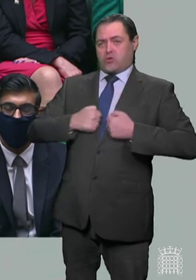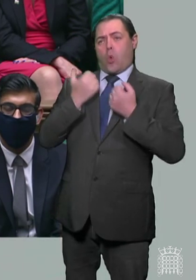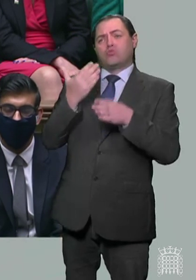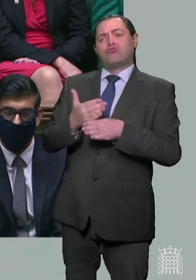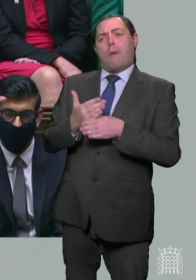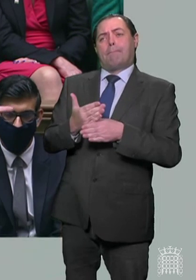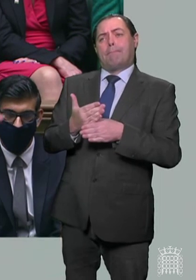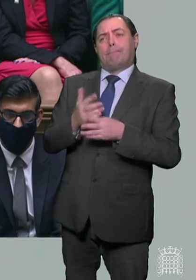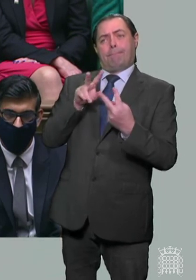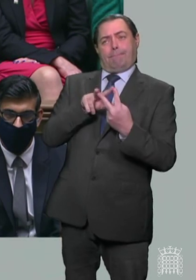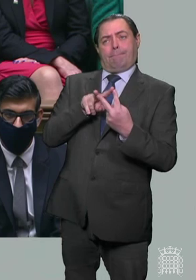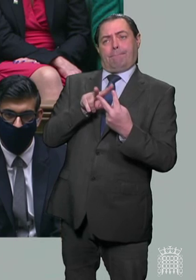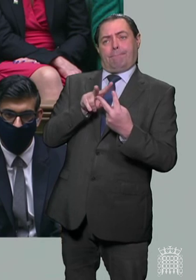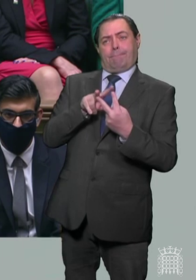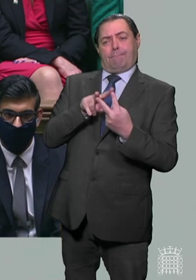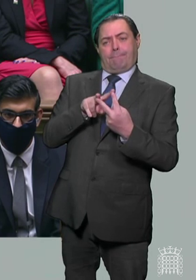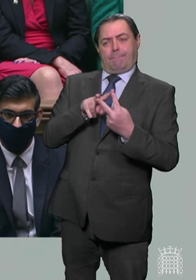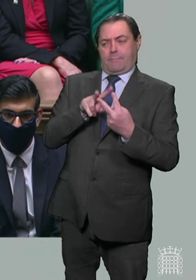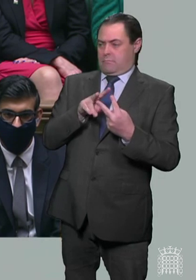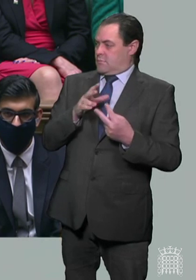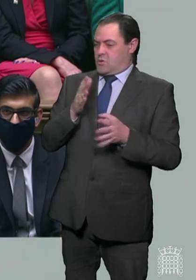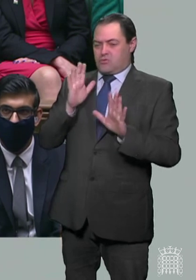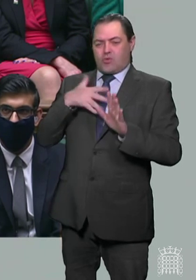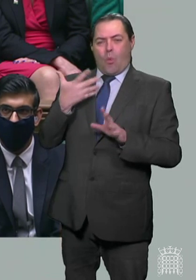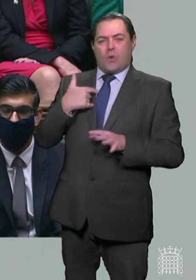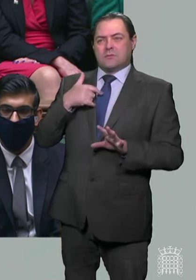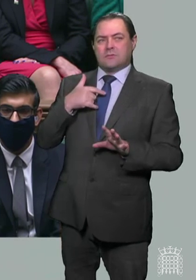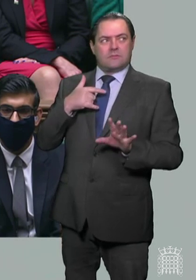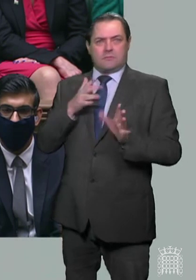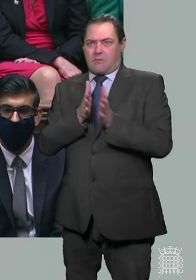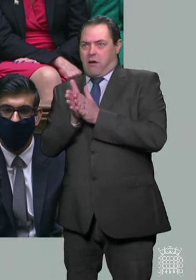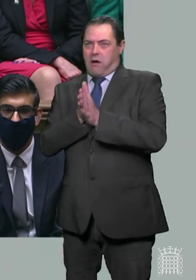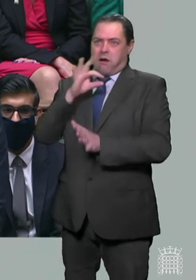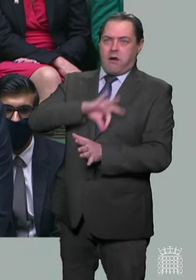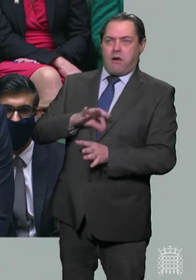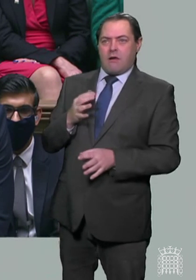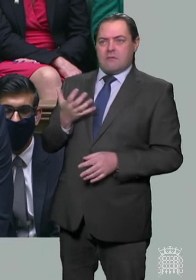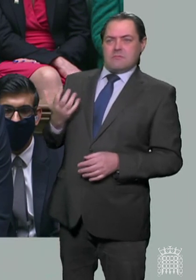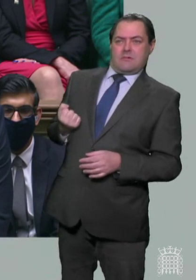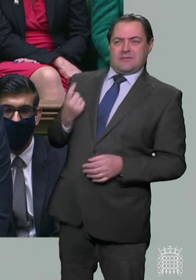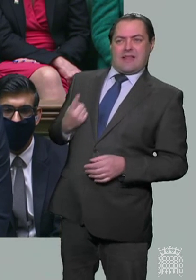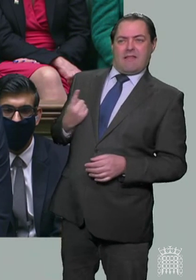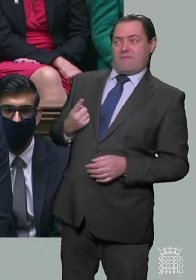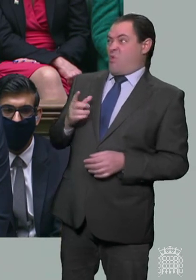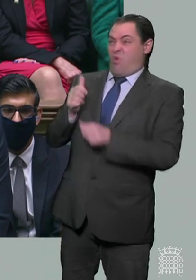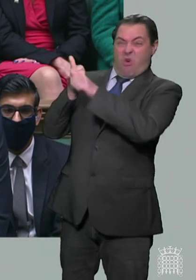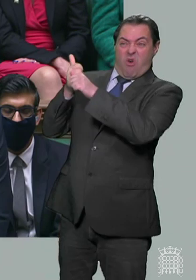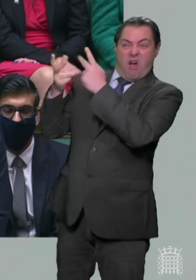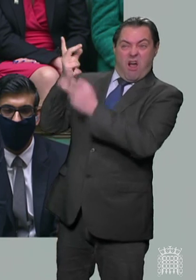and, secondly, that no one should exploit their position in order to advance the commercial interests of anybody else.